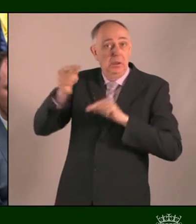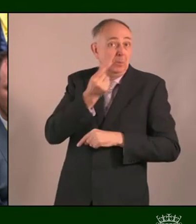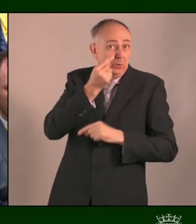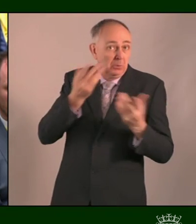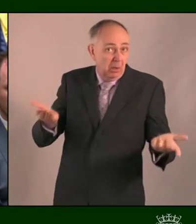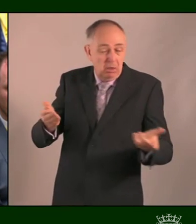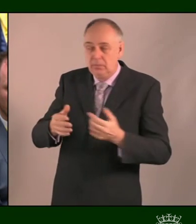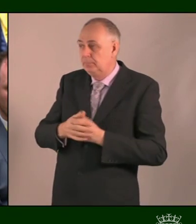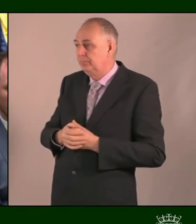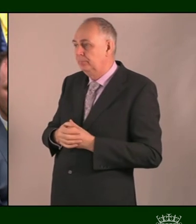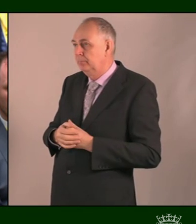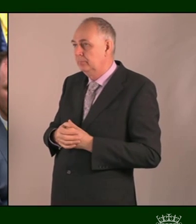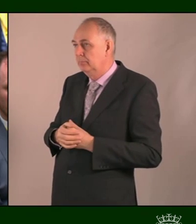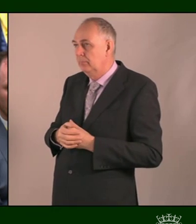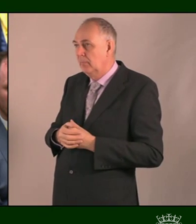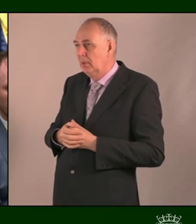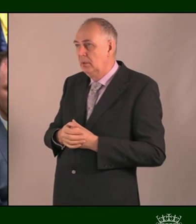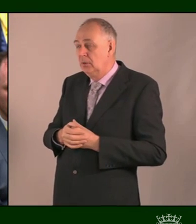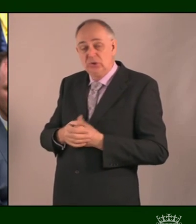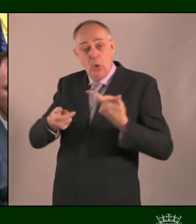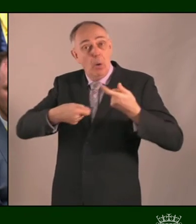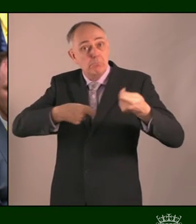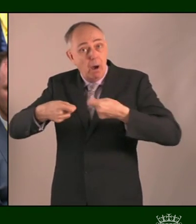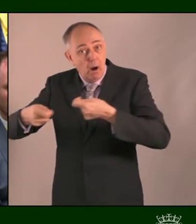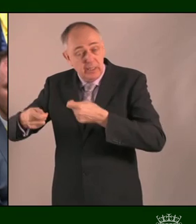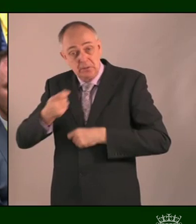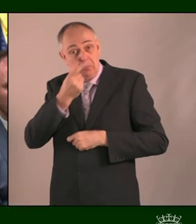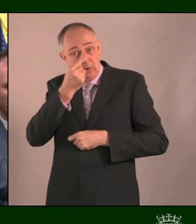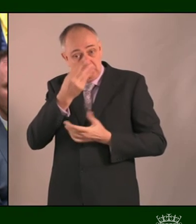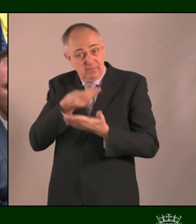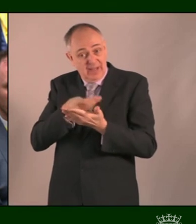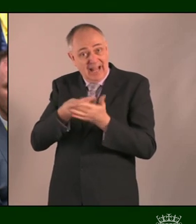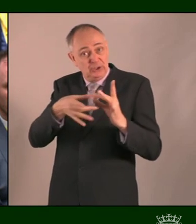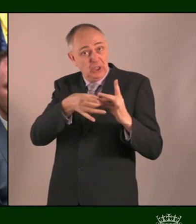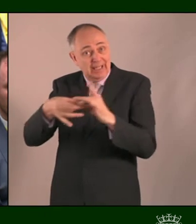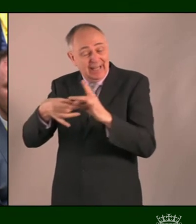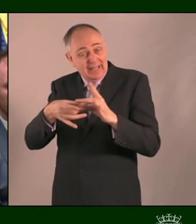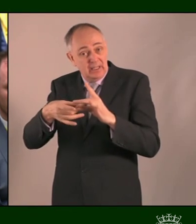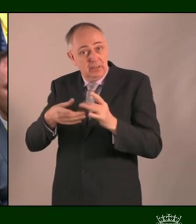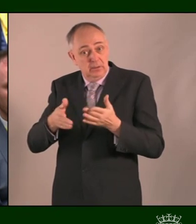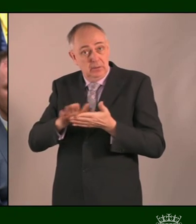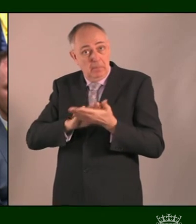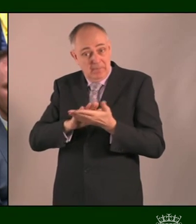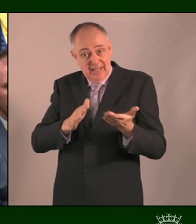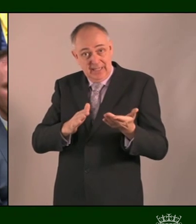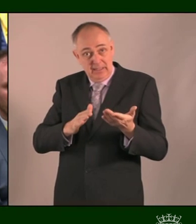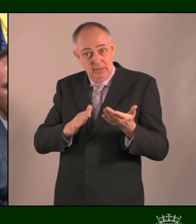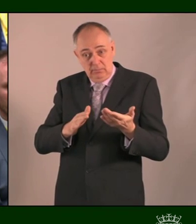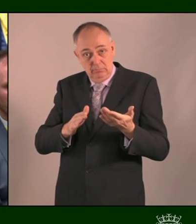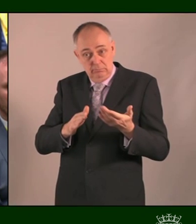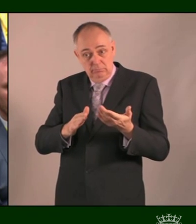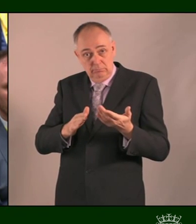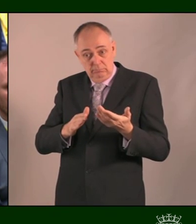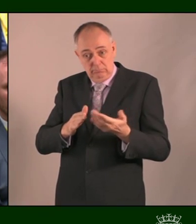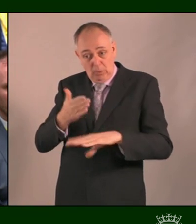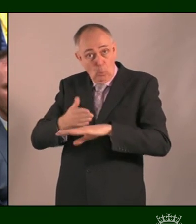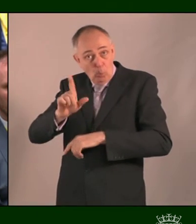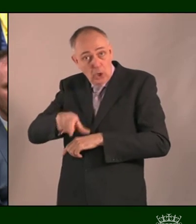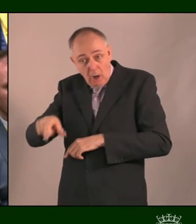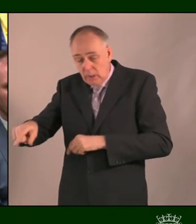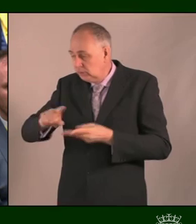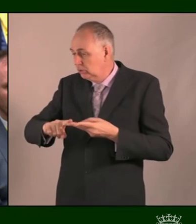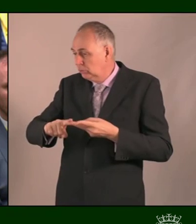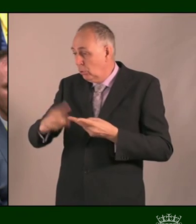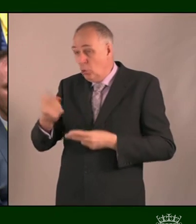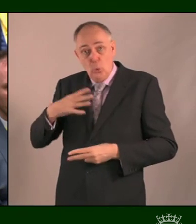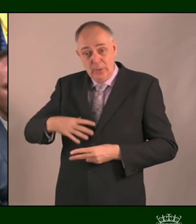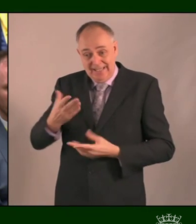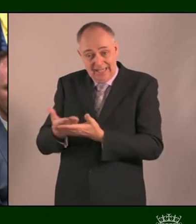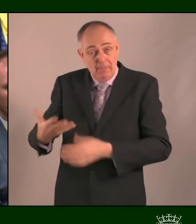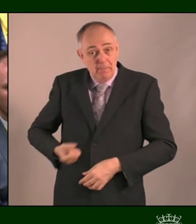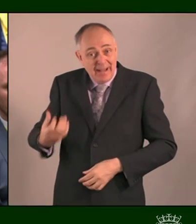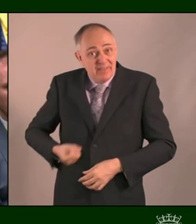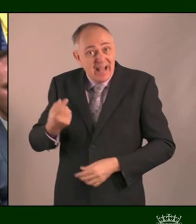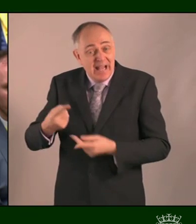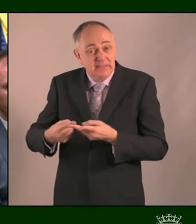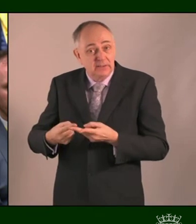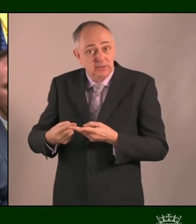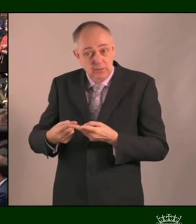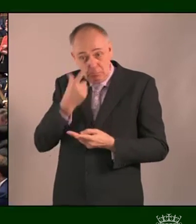If there is a financial bridge for markets, can the Prime Minister tell us: will there be a financial bridge for all workers and, indeed, those who rely on benefits, who should not risk the threat of sanction if they cannot make an appointment?